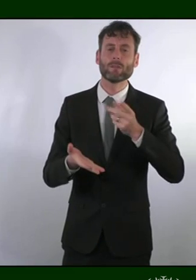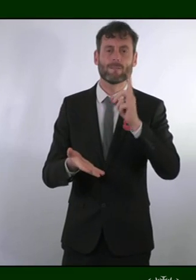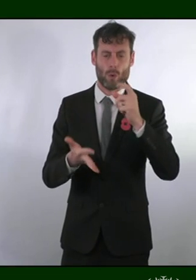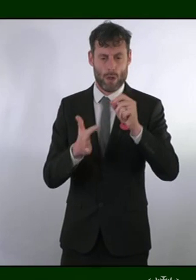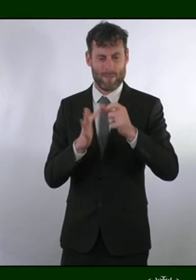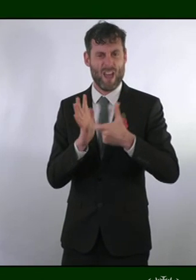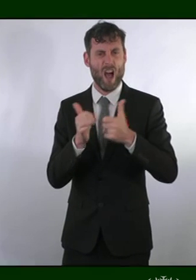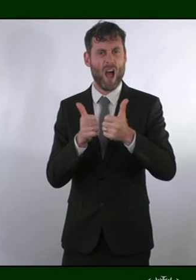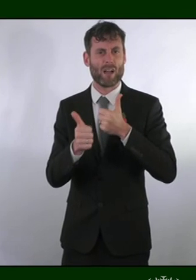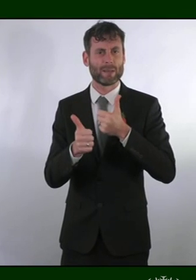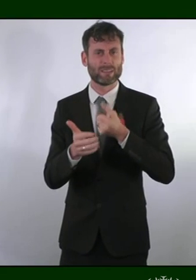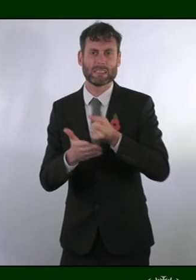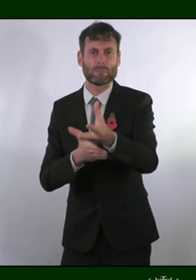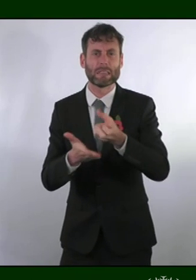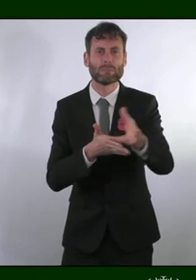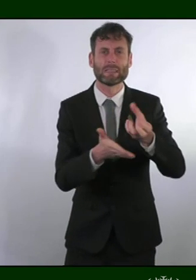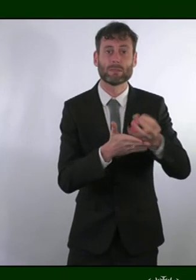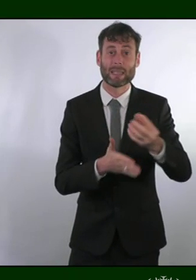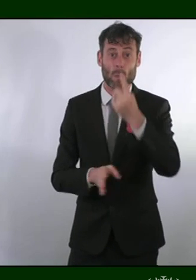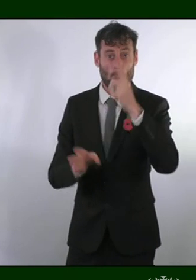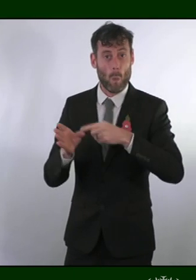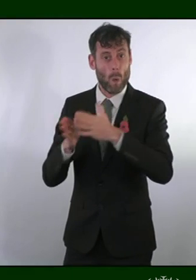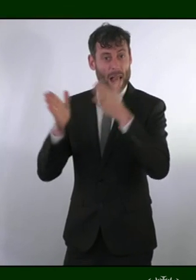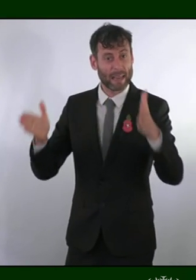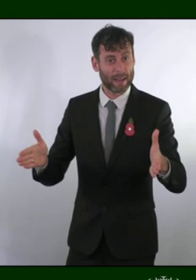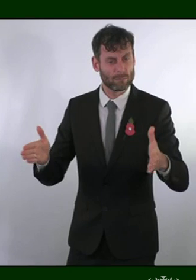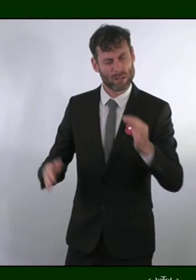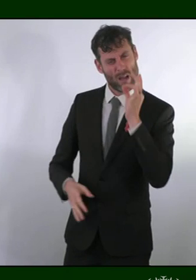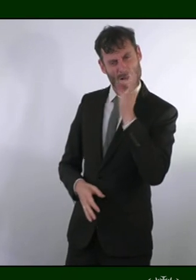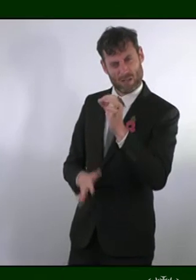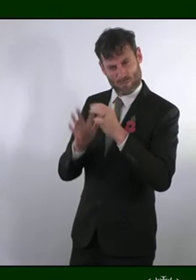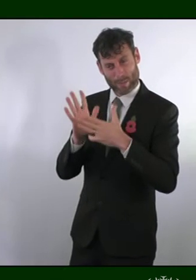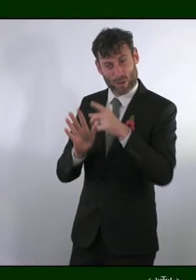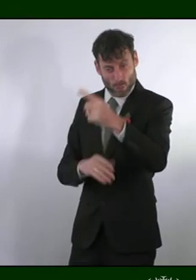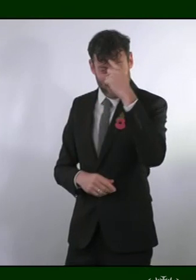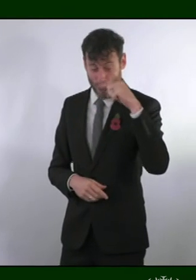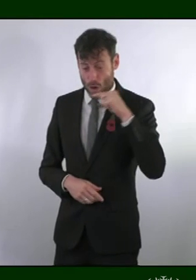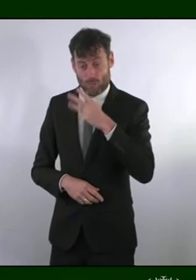Does the Prime Minister think that is a reasonable use of taxpayers’ money?